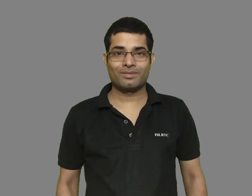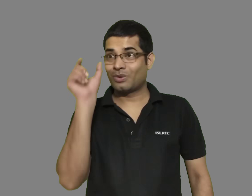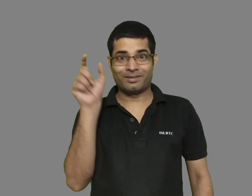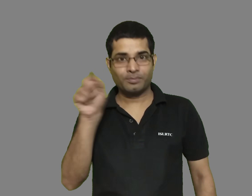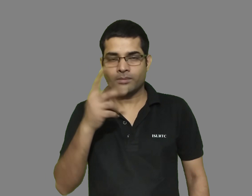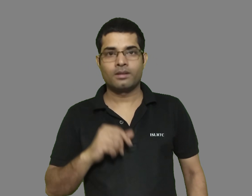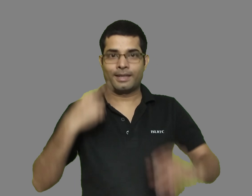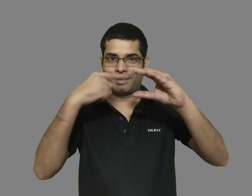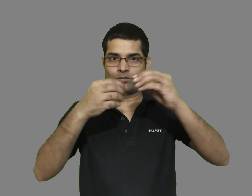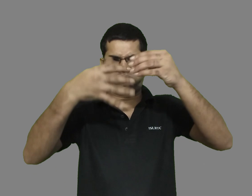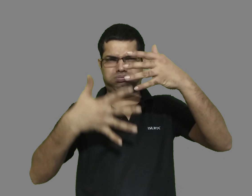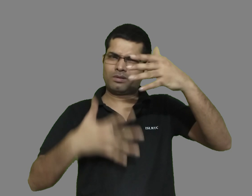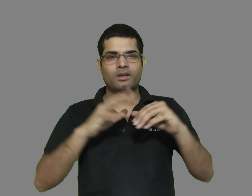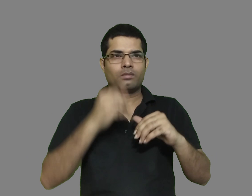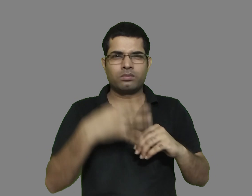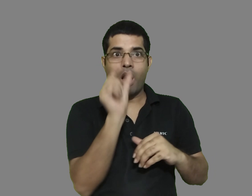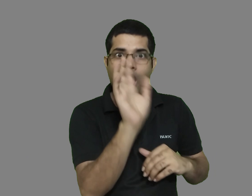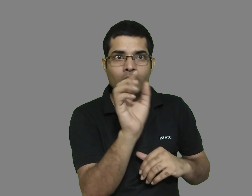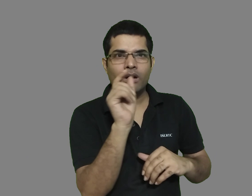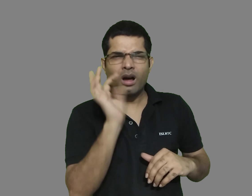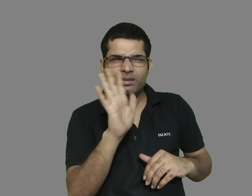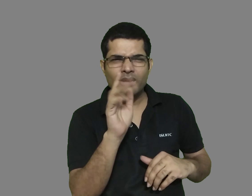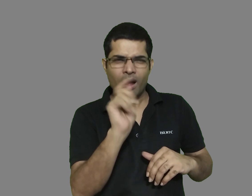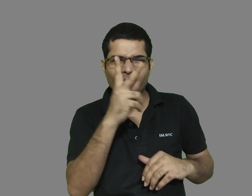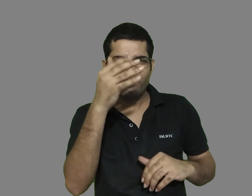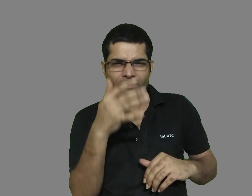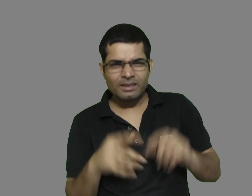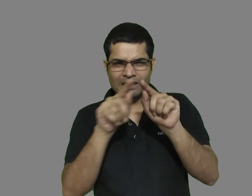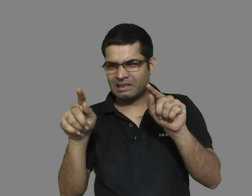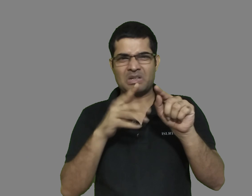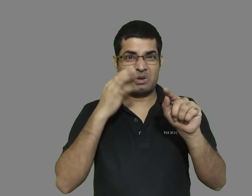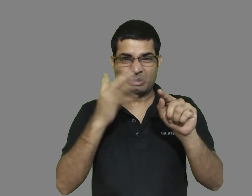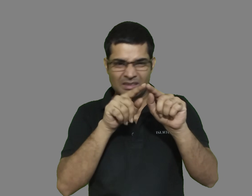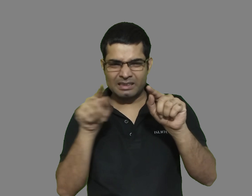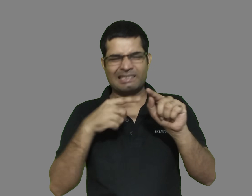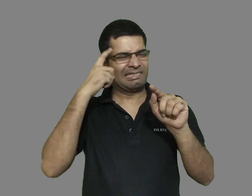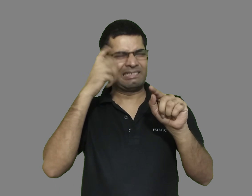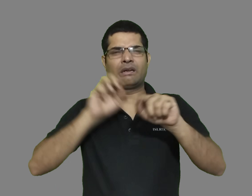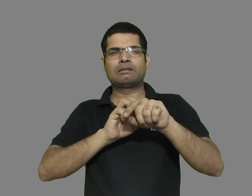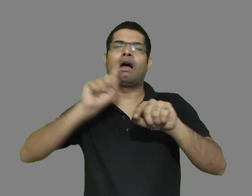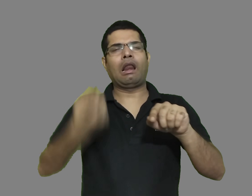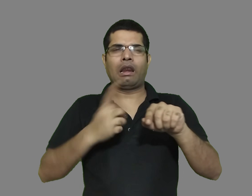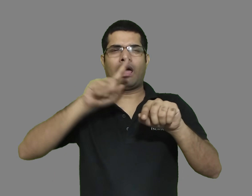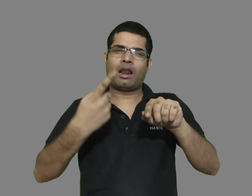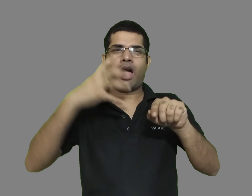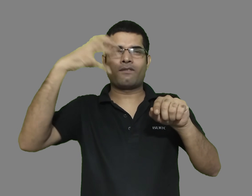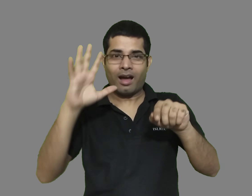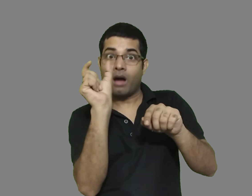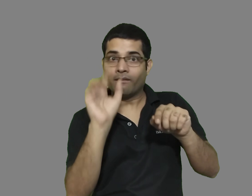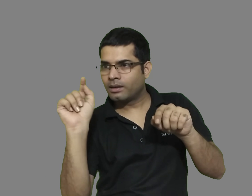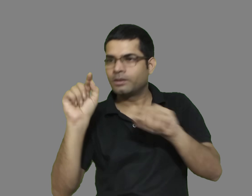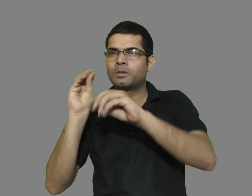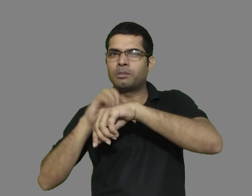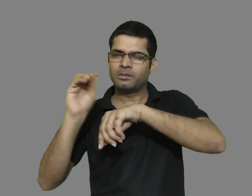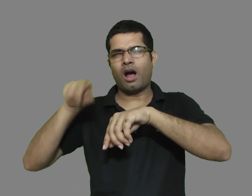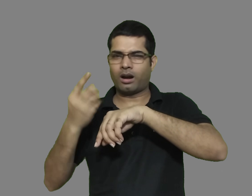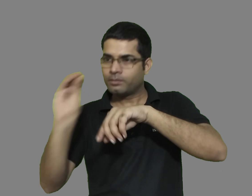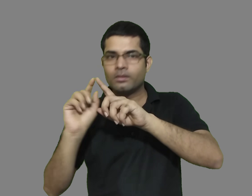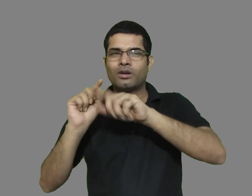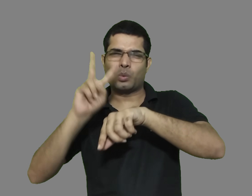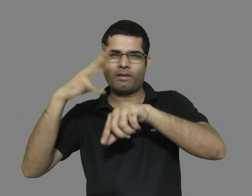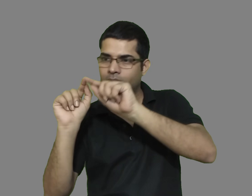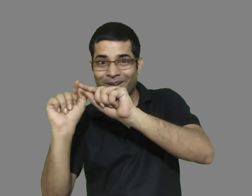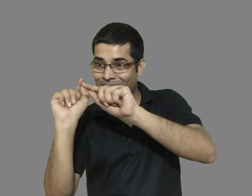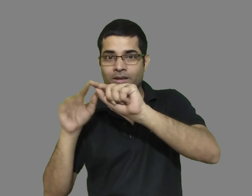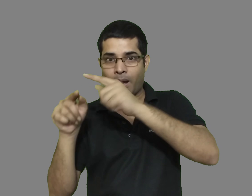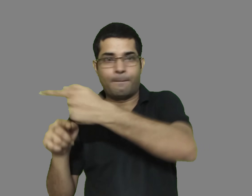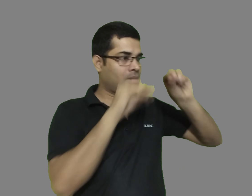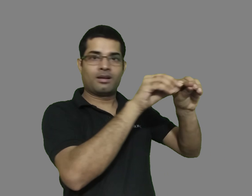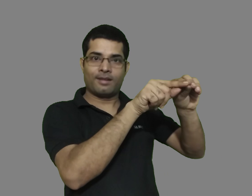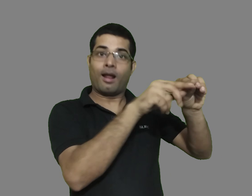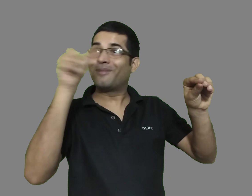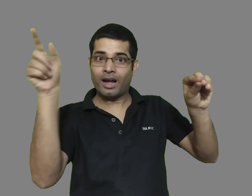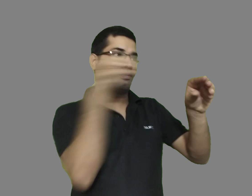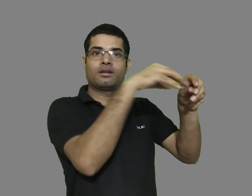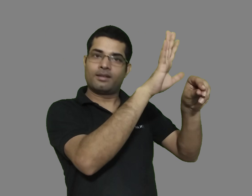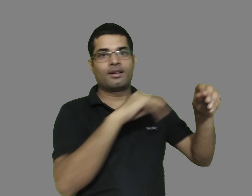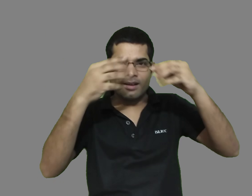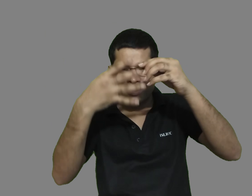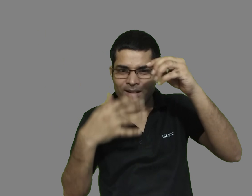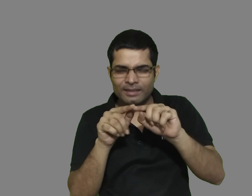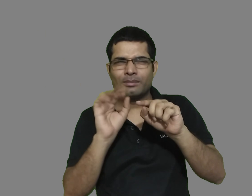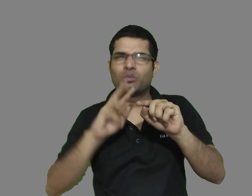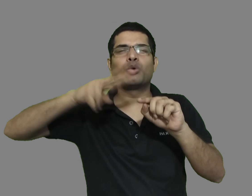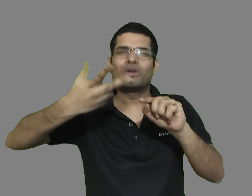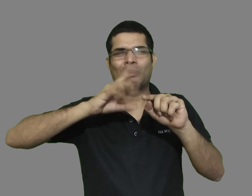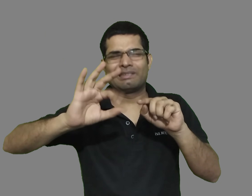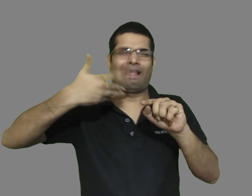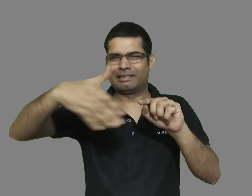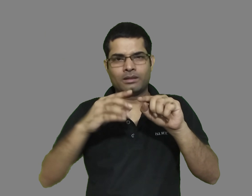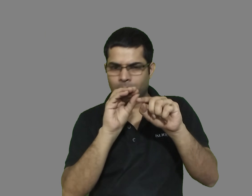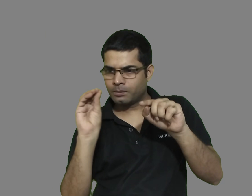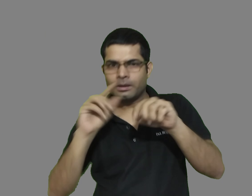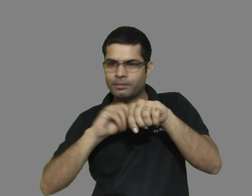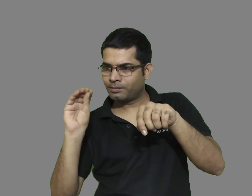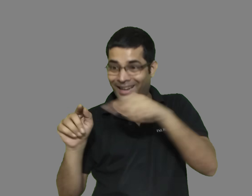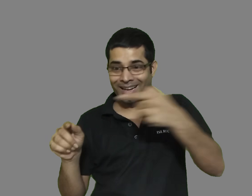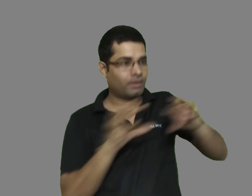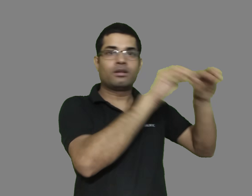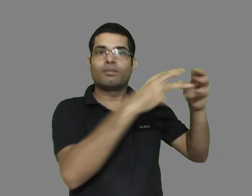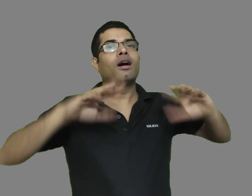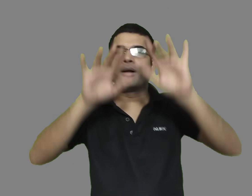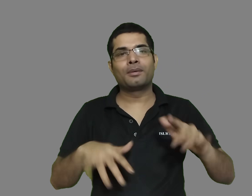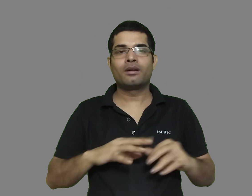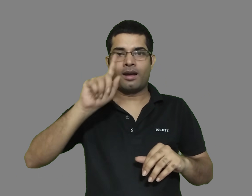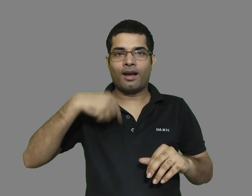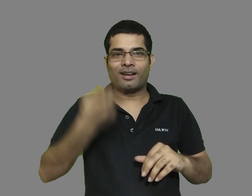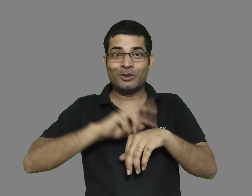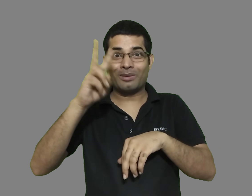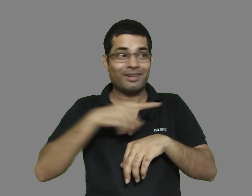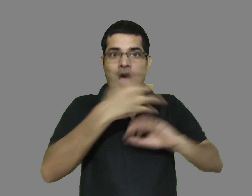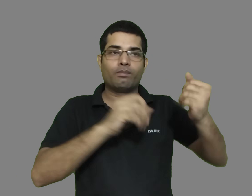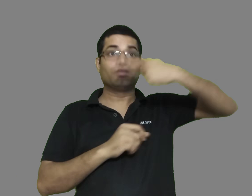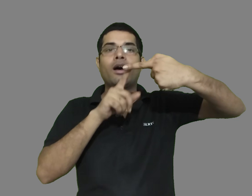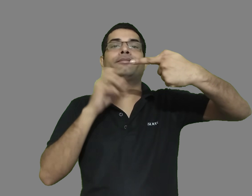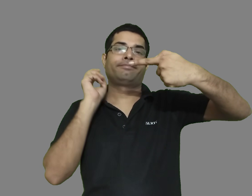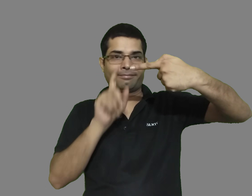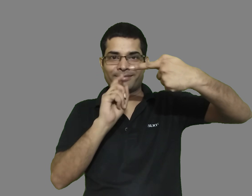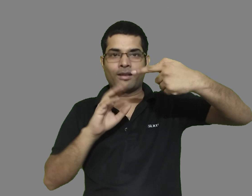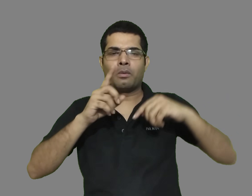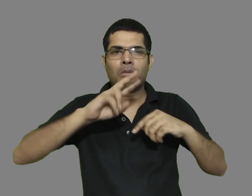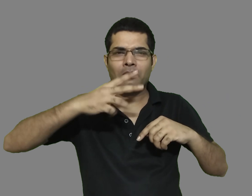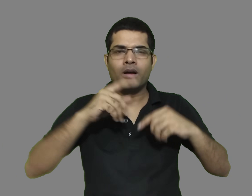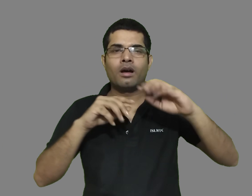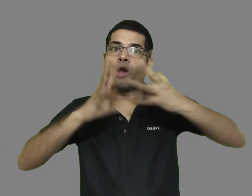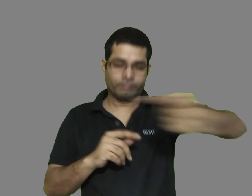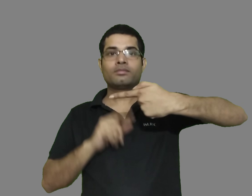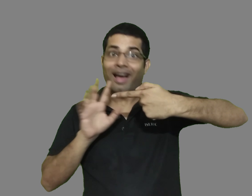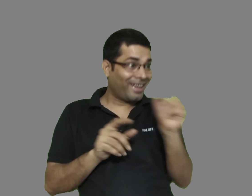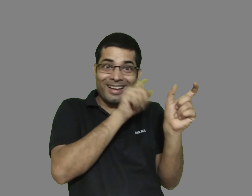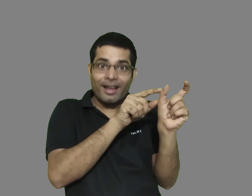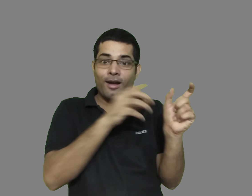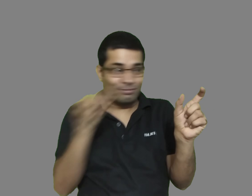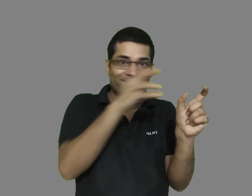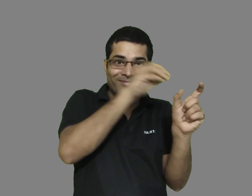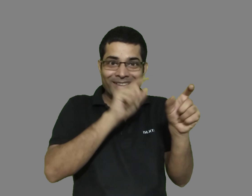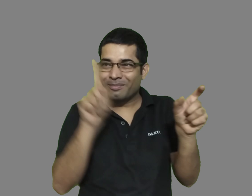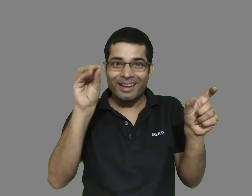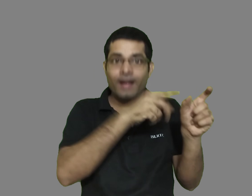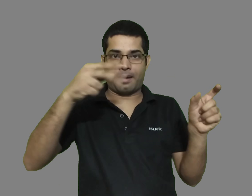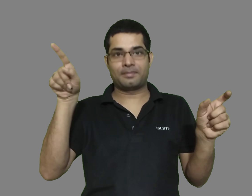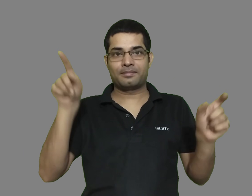Snoozed